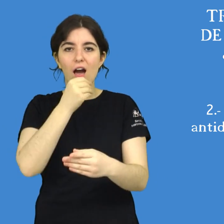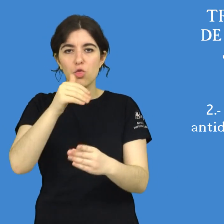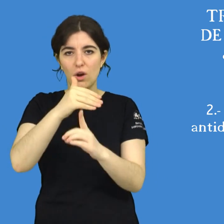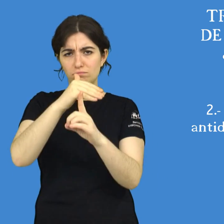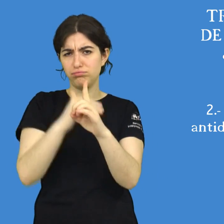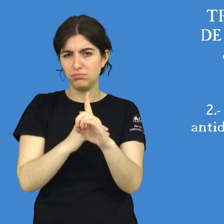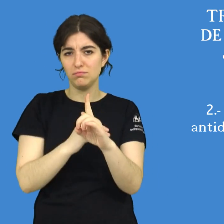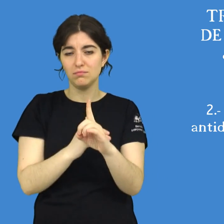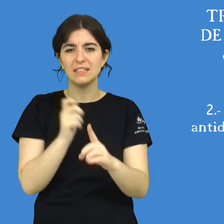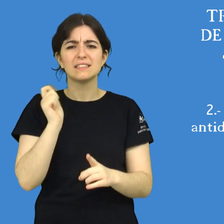nivel bajar